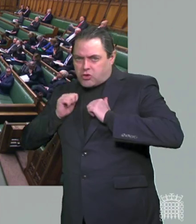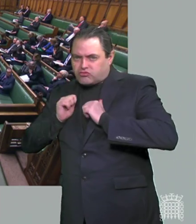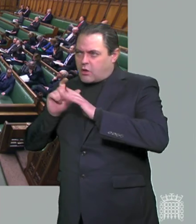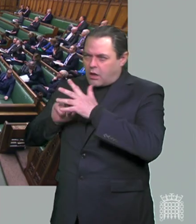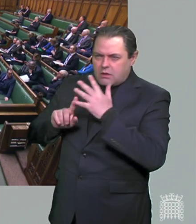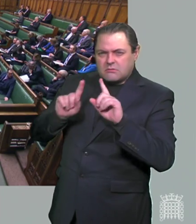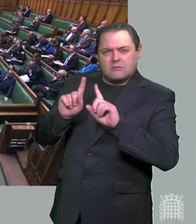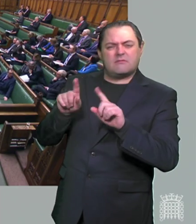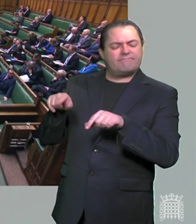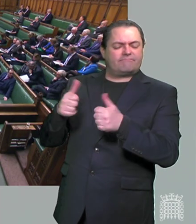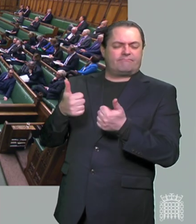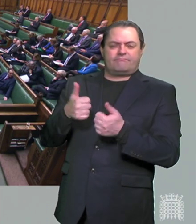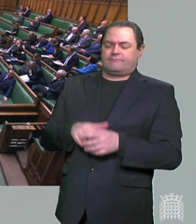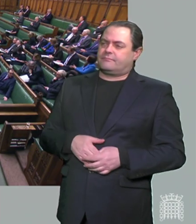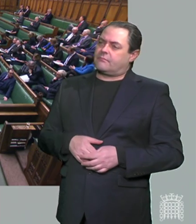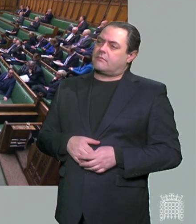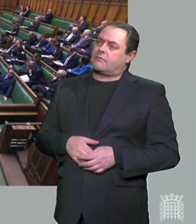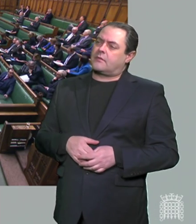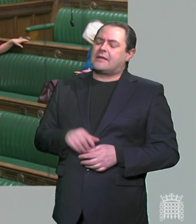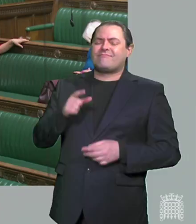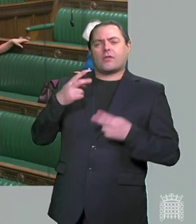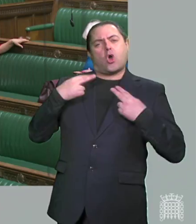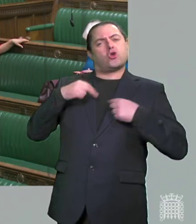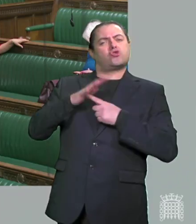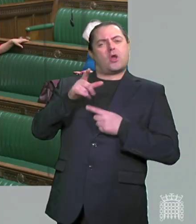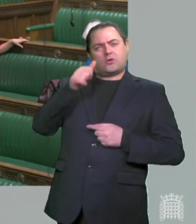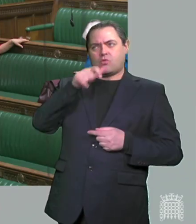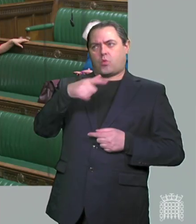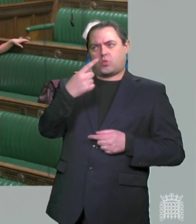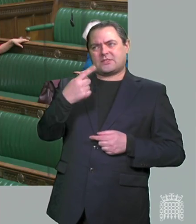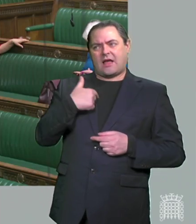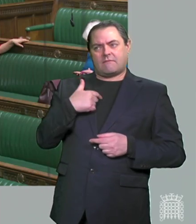The Solicitor General will be aware that victims of crime are being badly